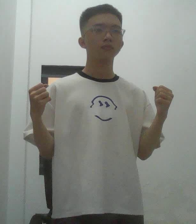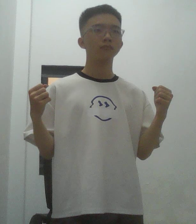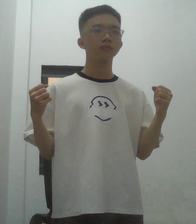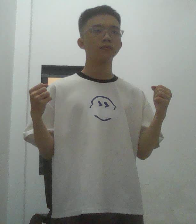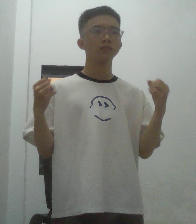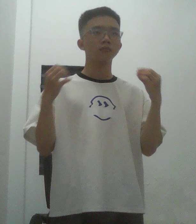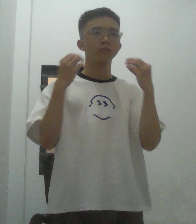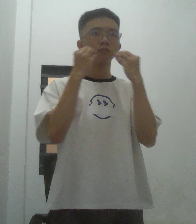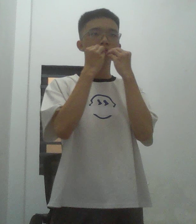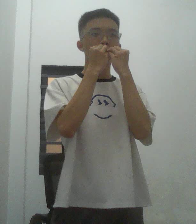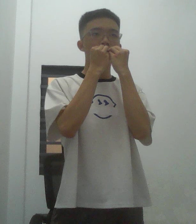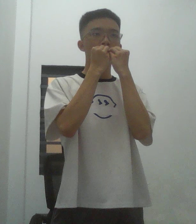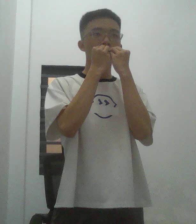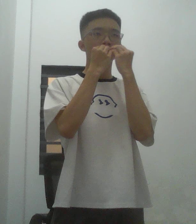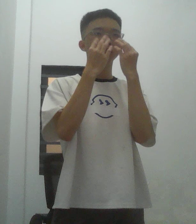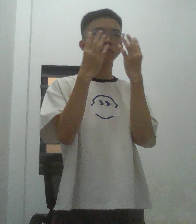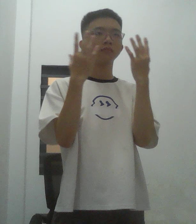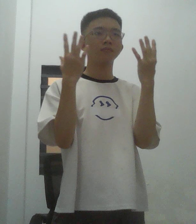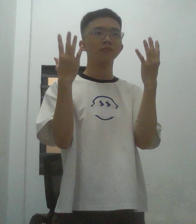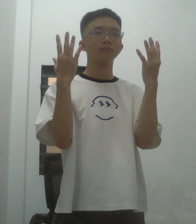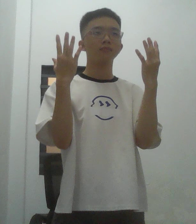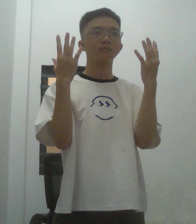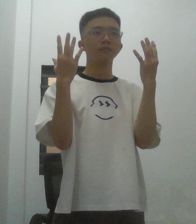cam on